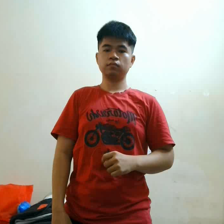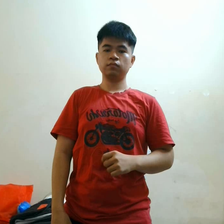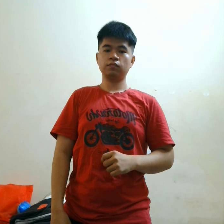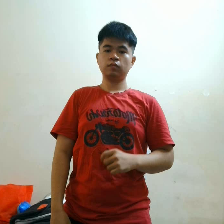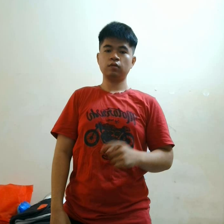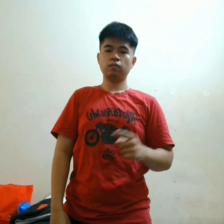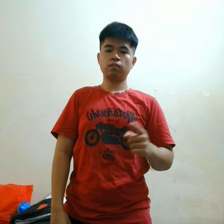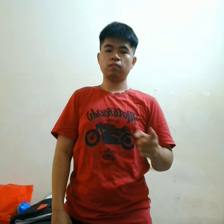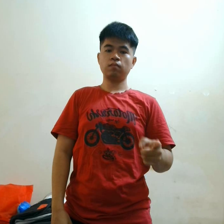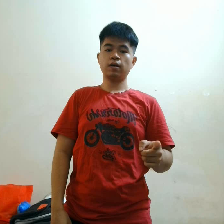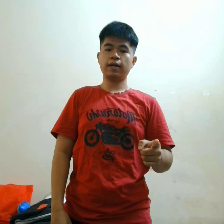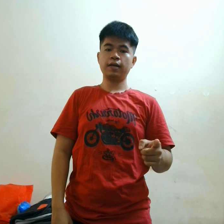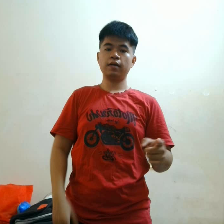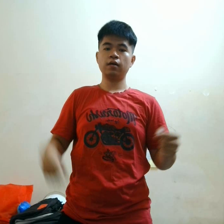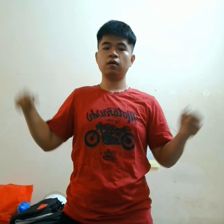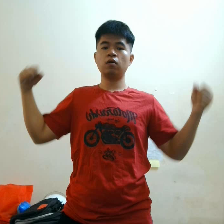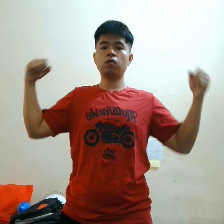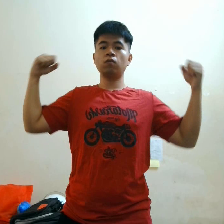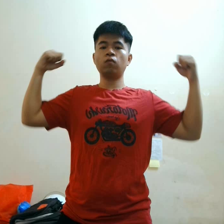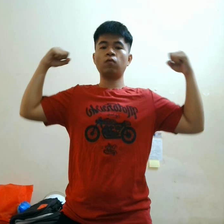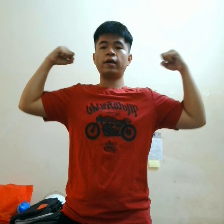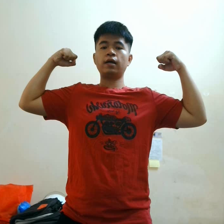ban khoe khong